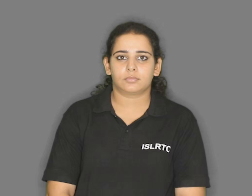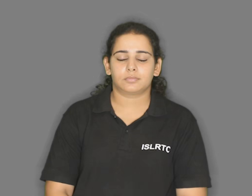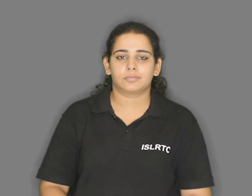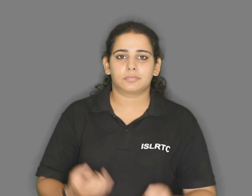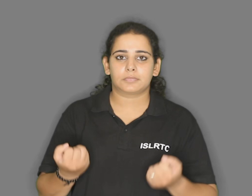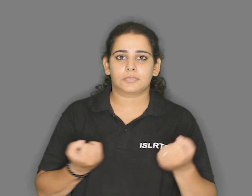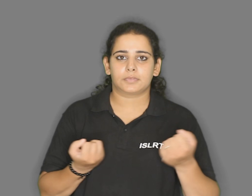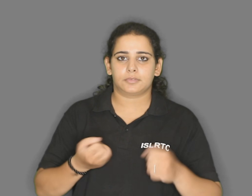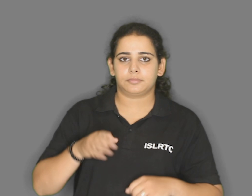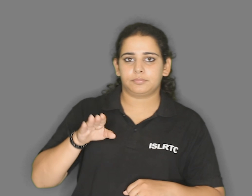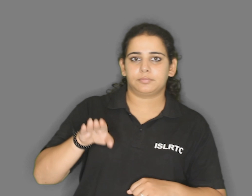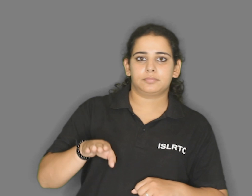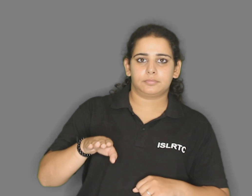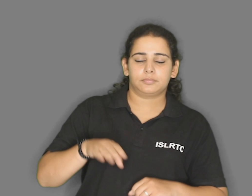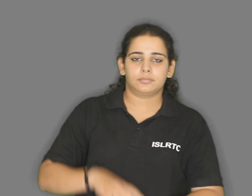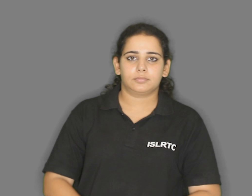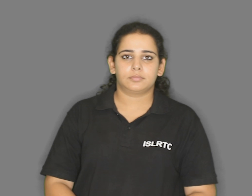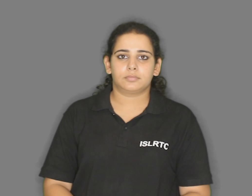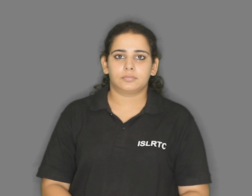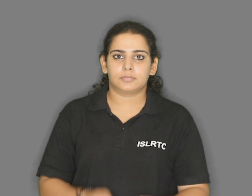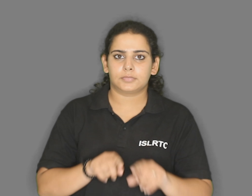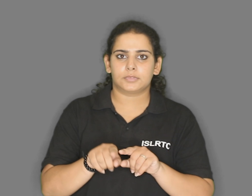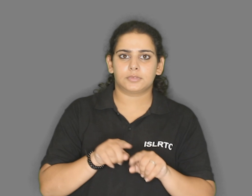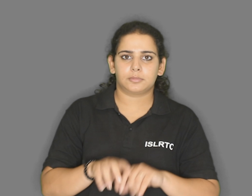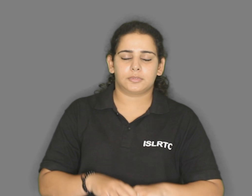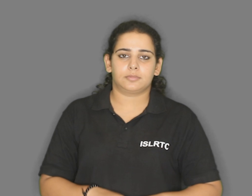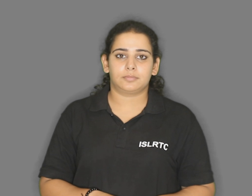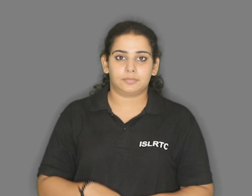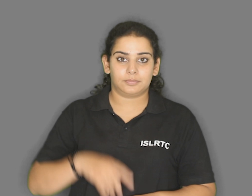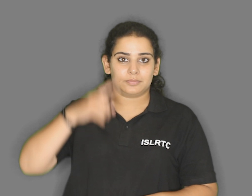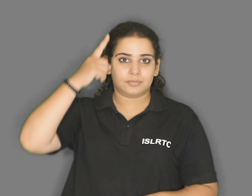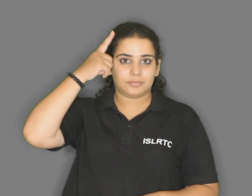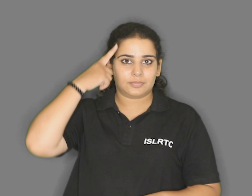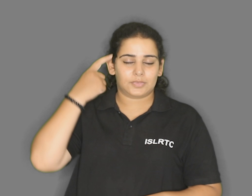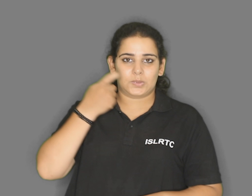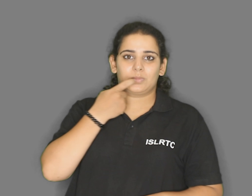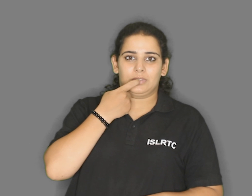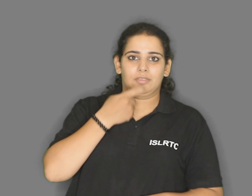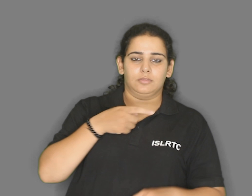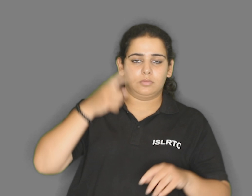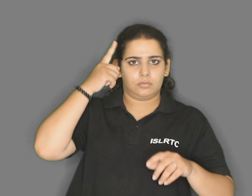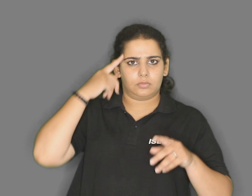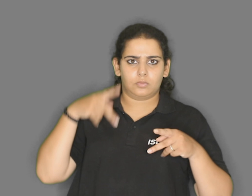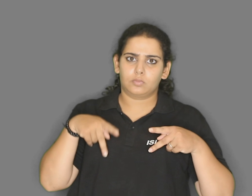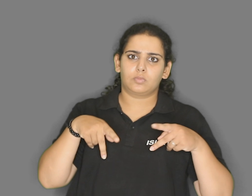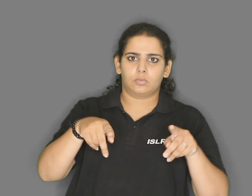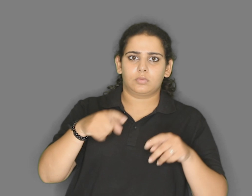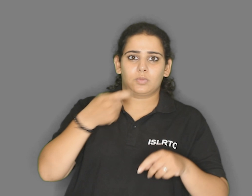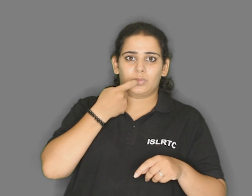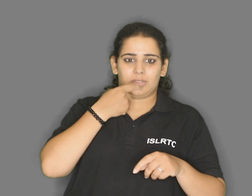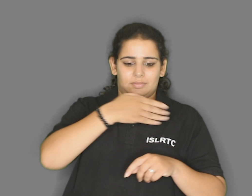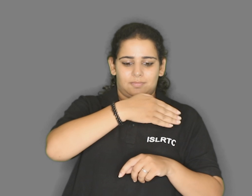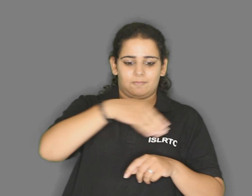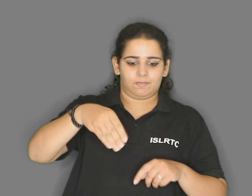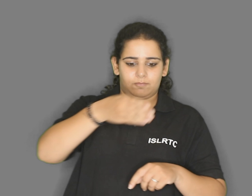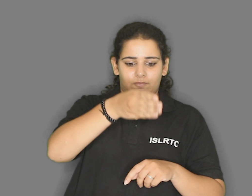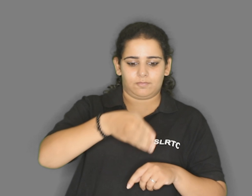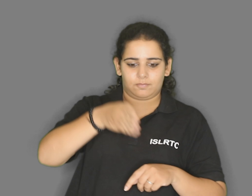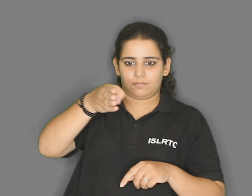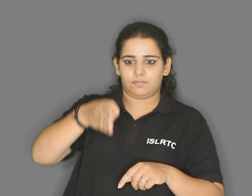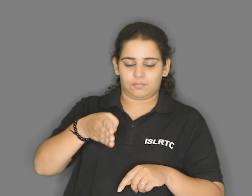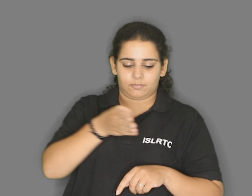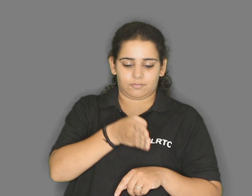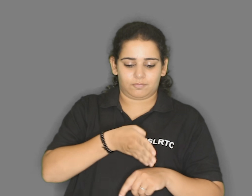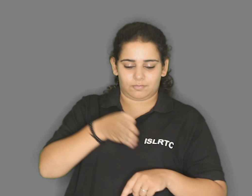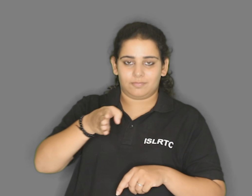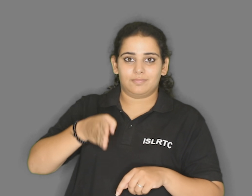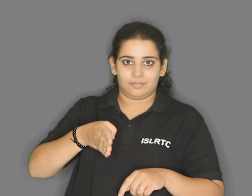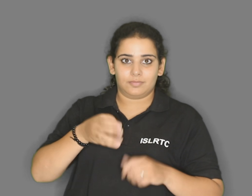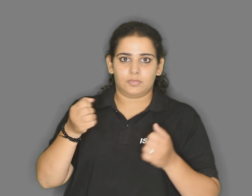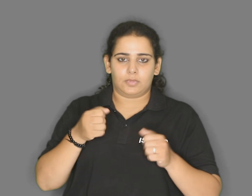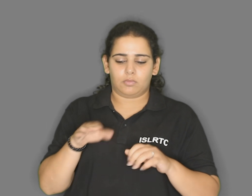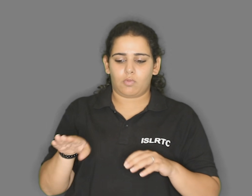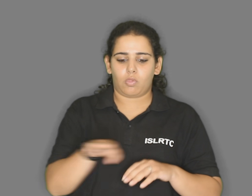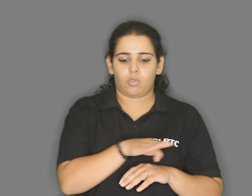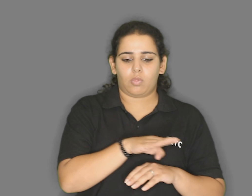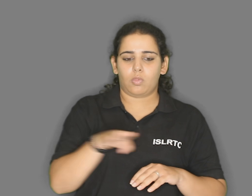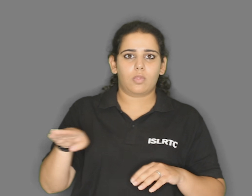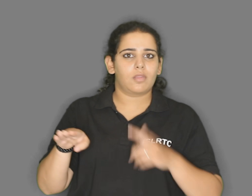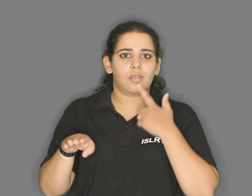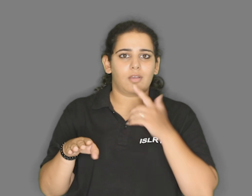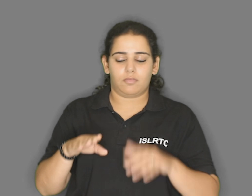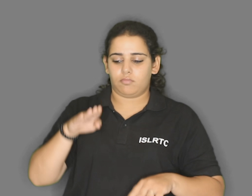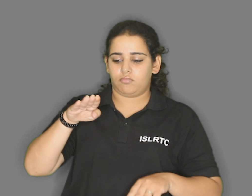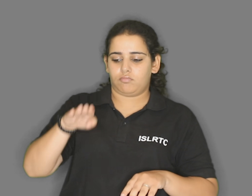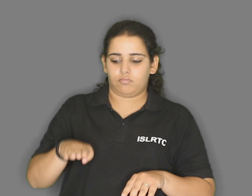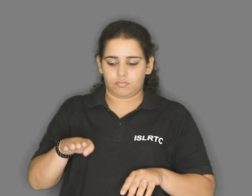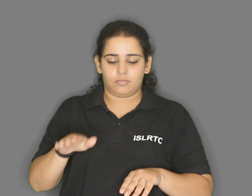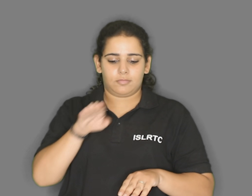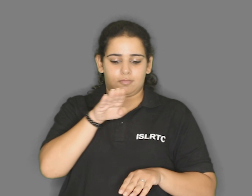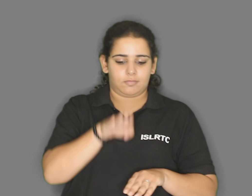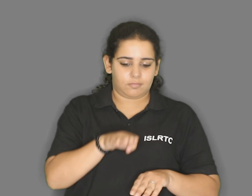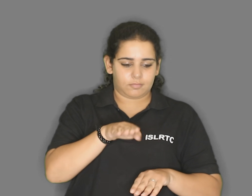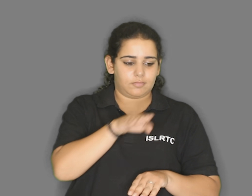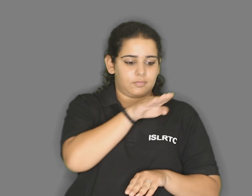Tailgating The action of a driver driving behind another vehicle while not leaving sufficient distance to stop without causing a collision if the vehicle in front stops suddenly